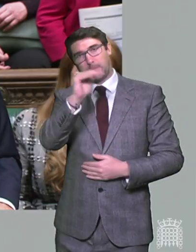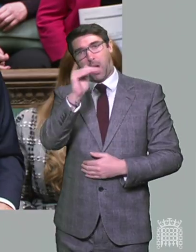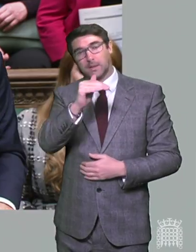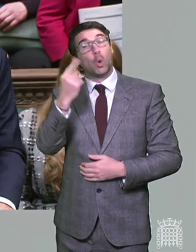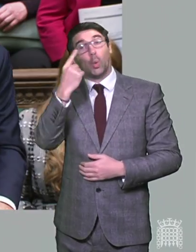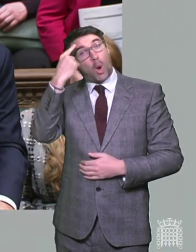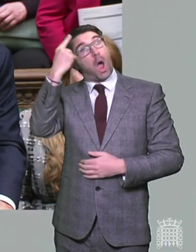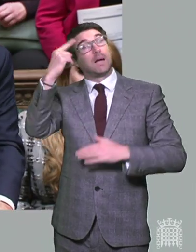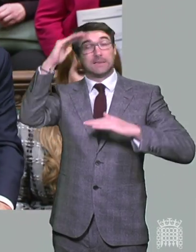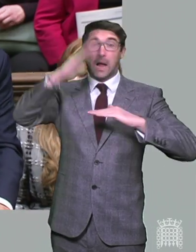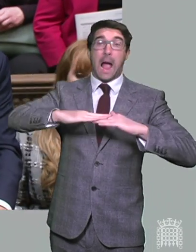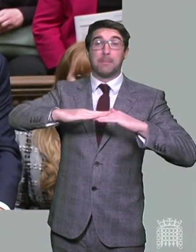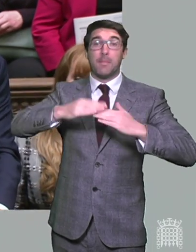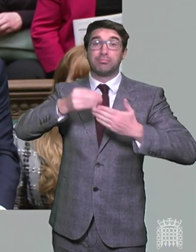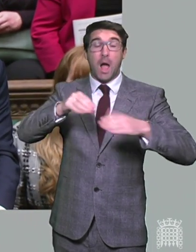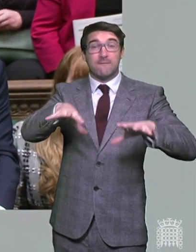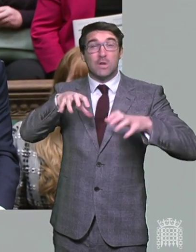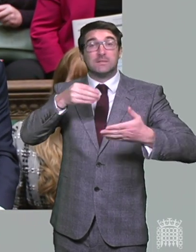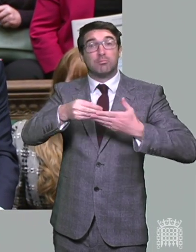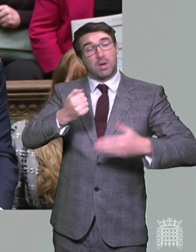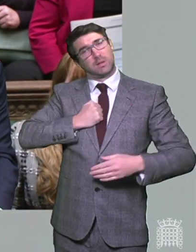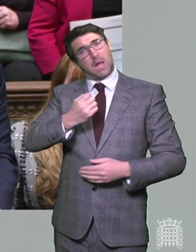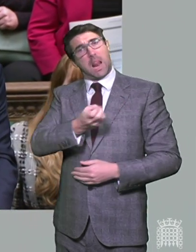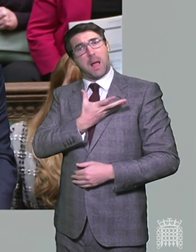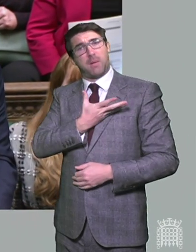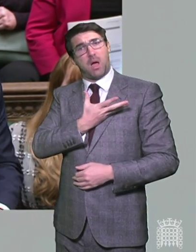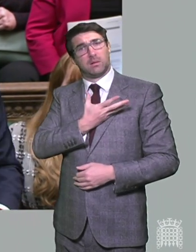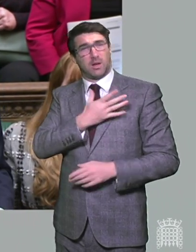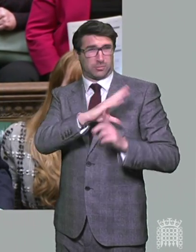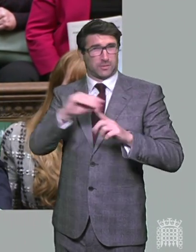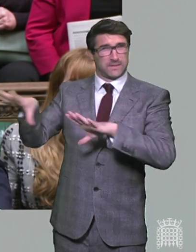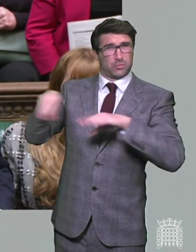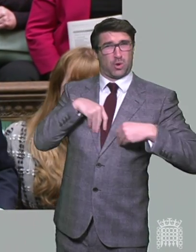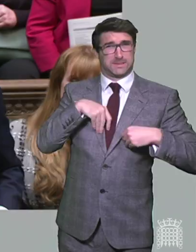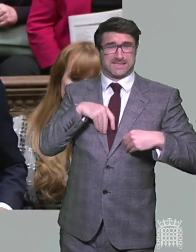During her leadership contest the Prime Minister said, and I quote her exactly: